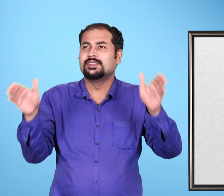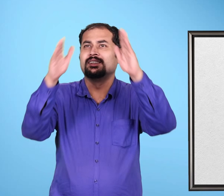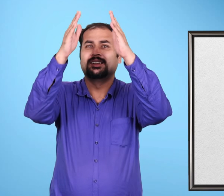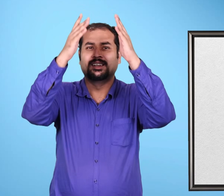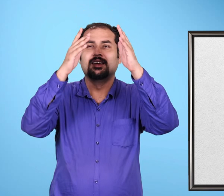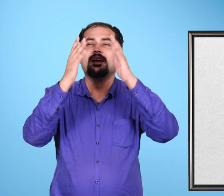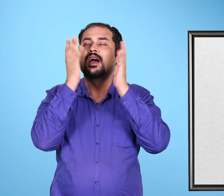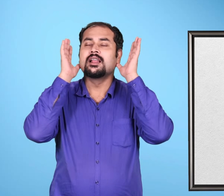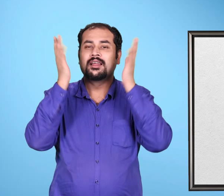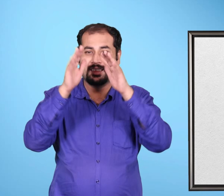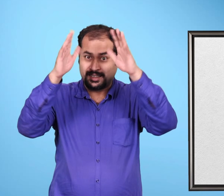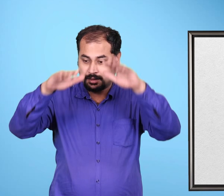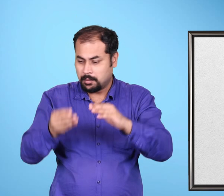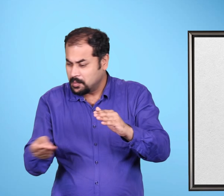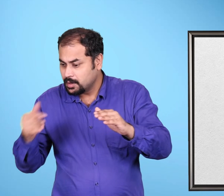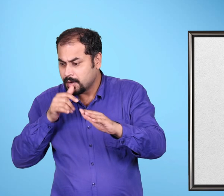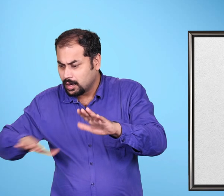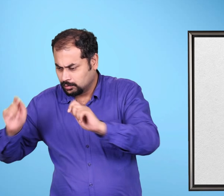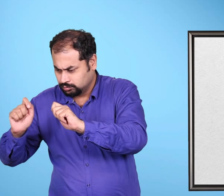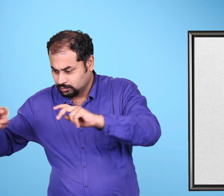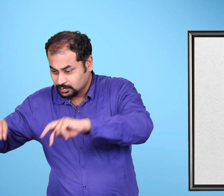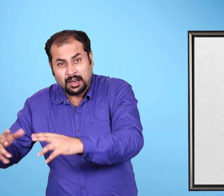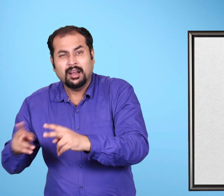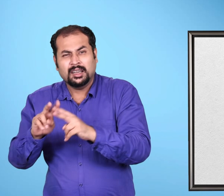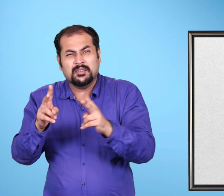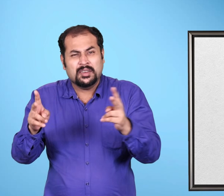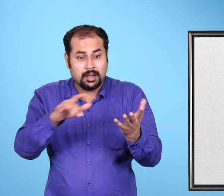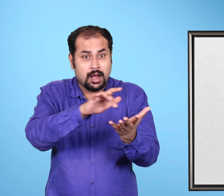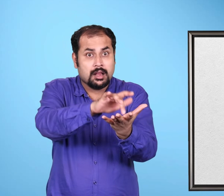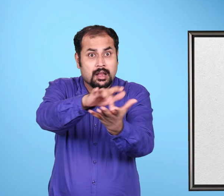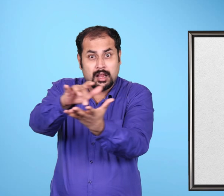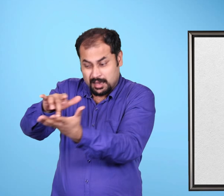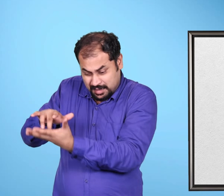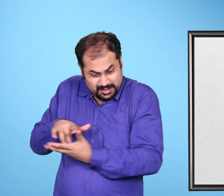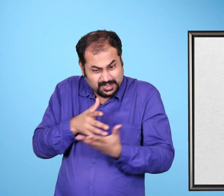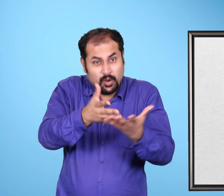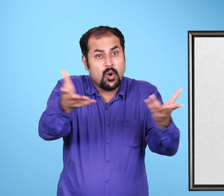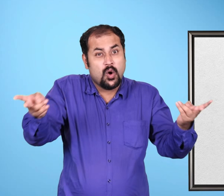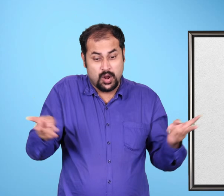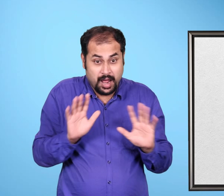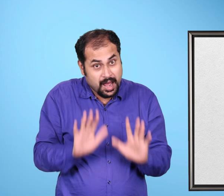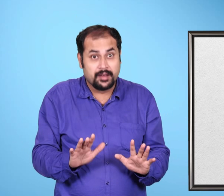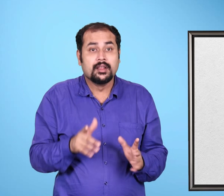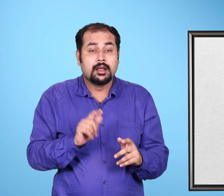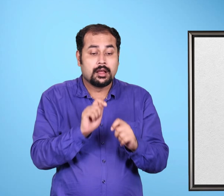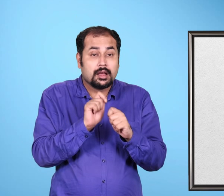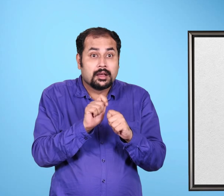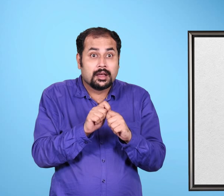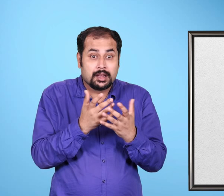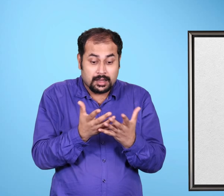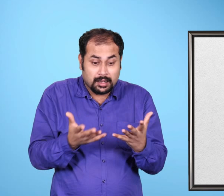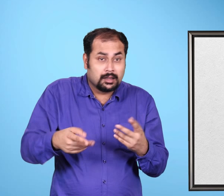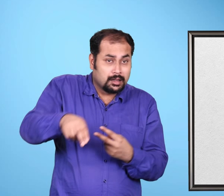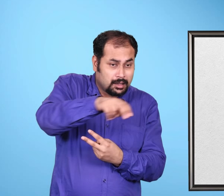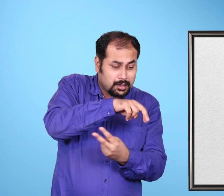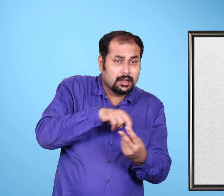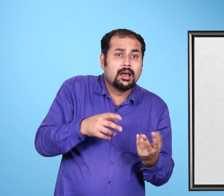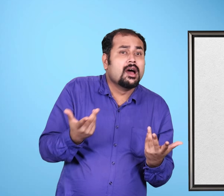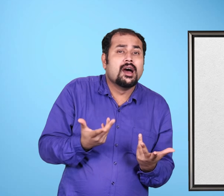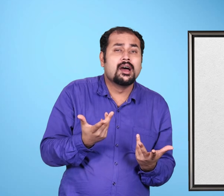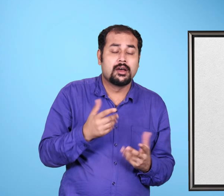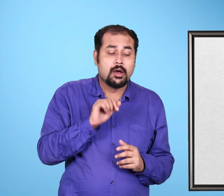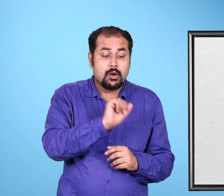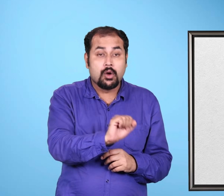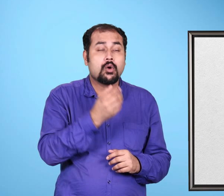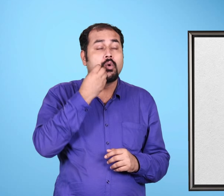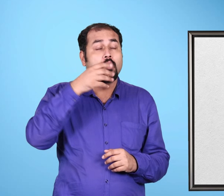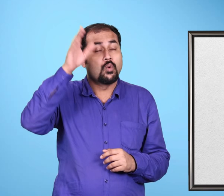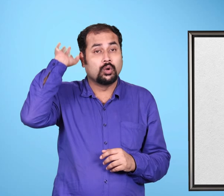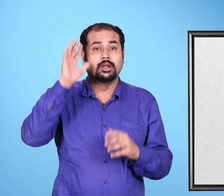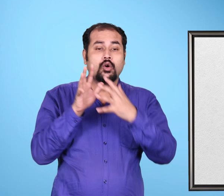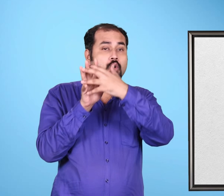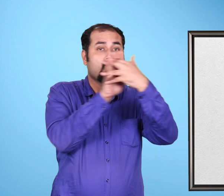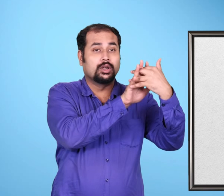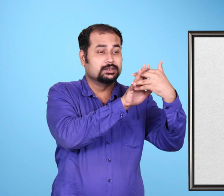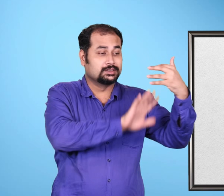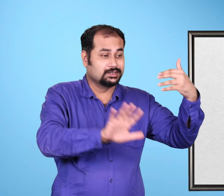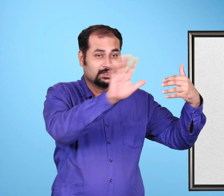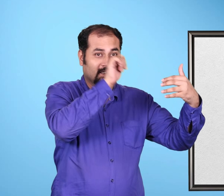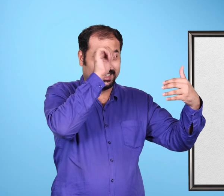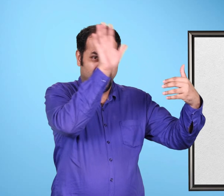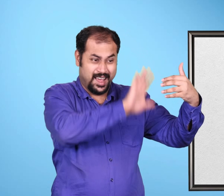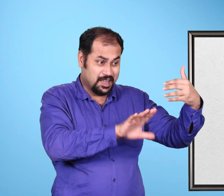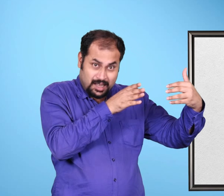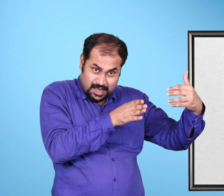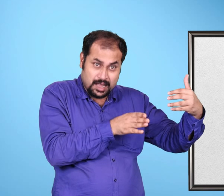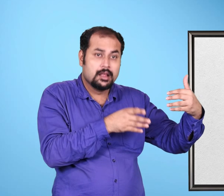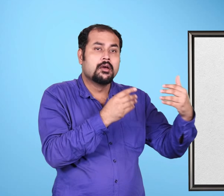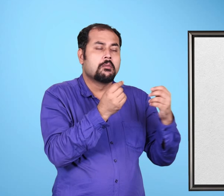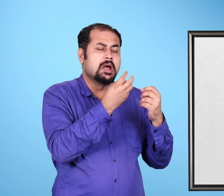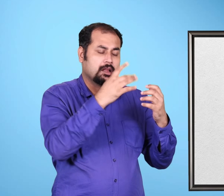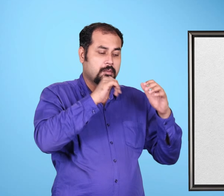in parts of western India and Delhi region. These step-wells were constructed